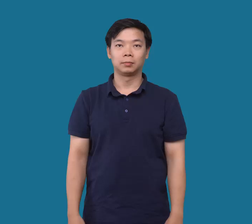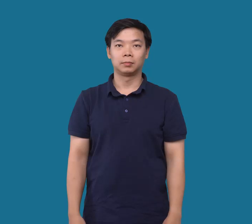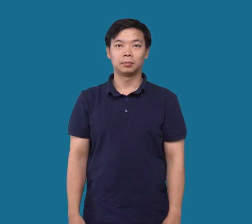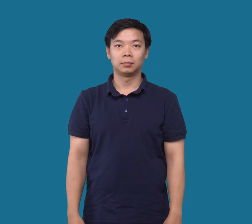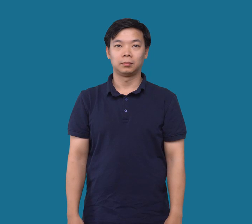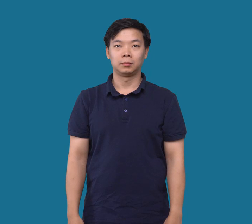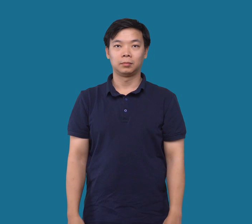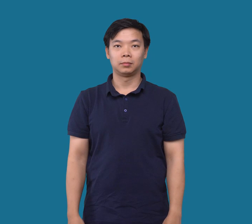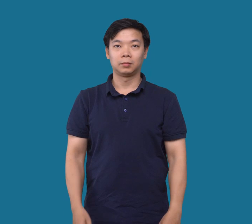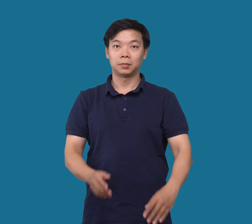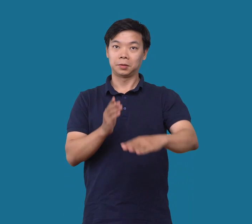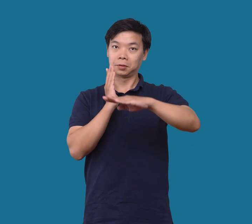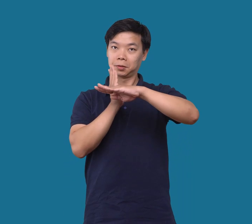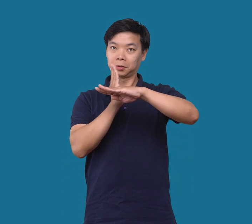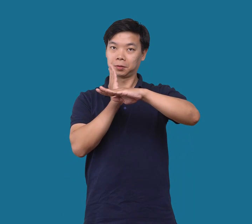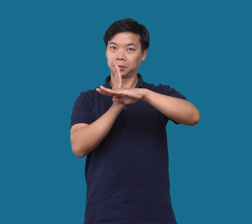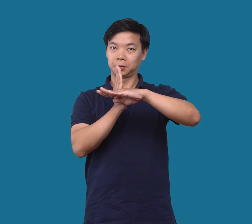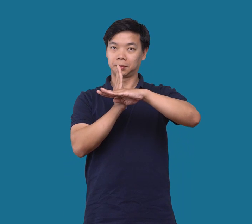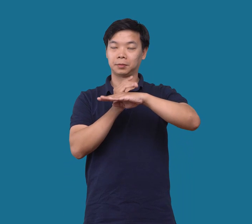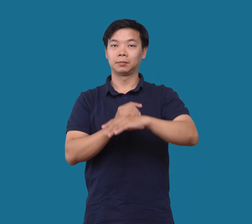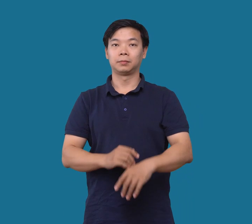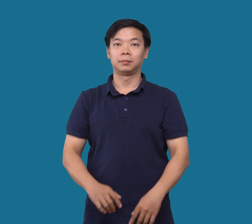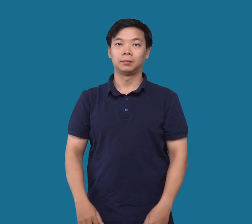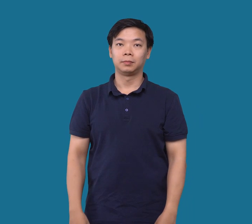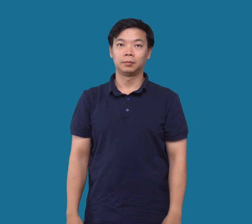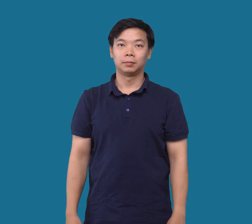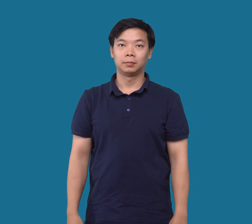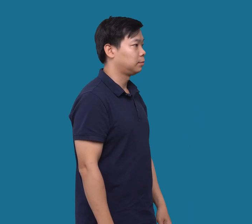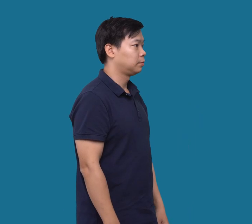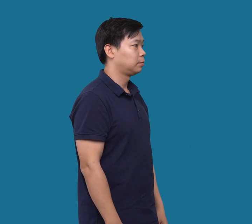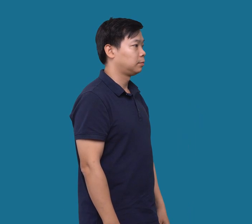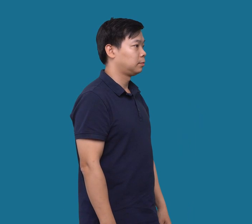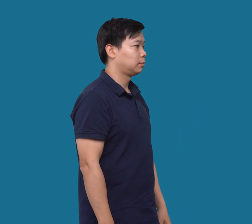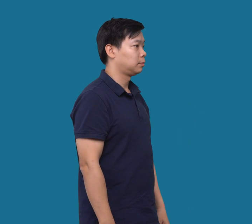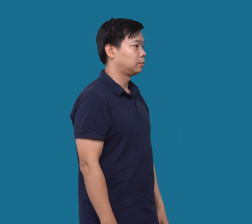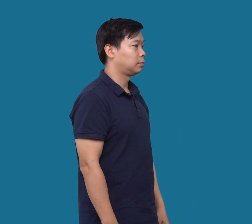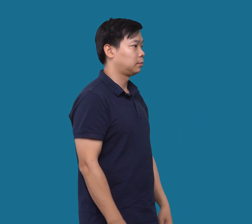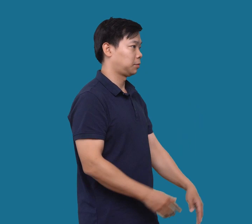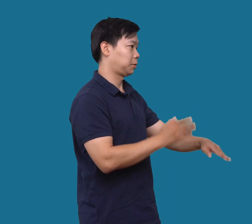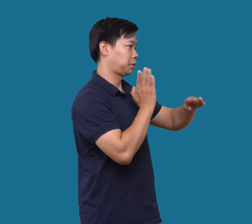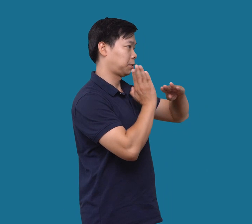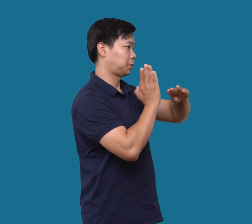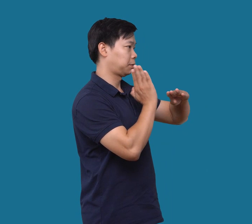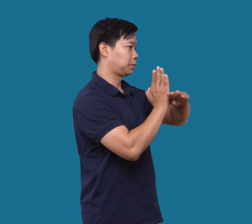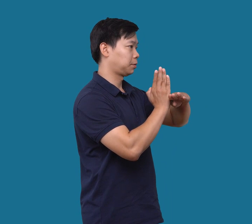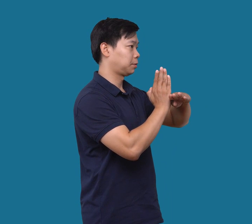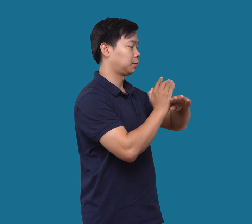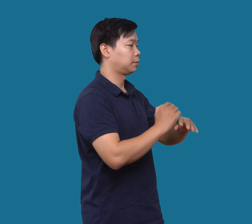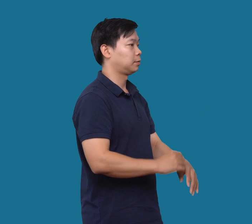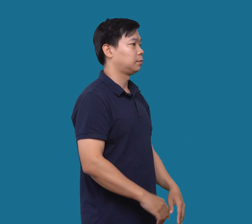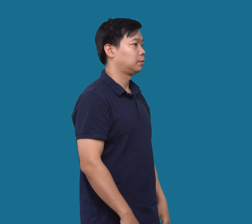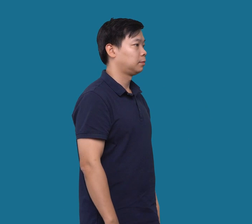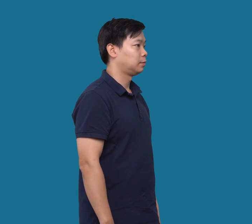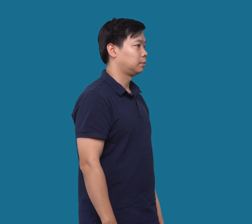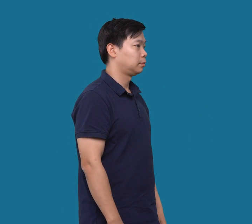đề nghị